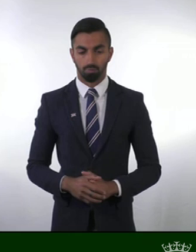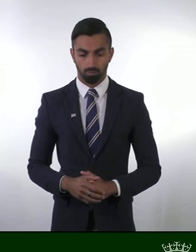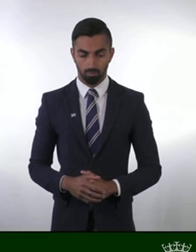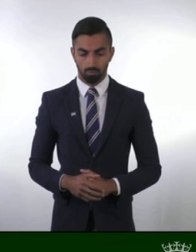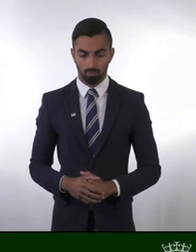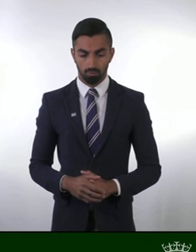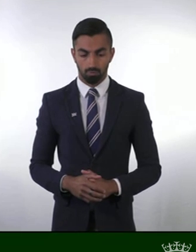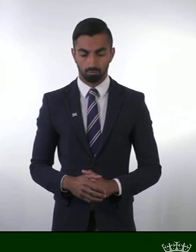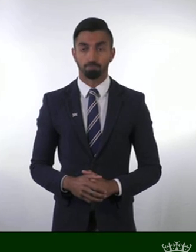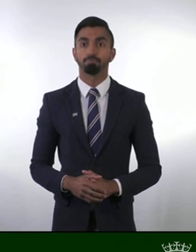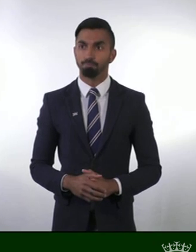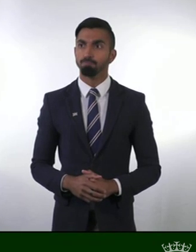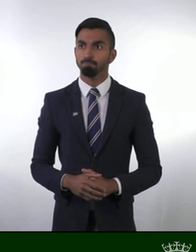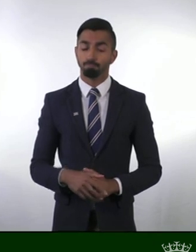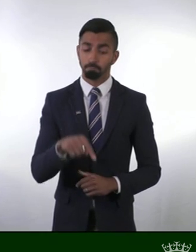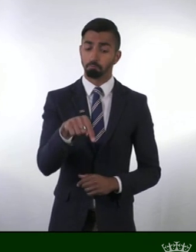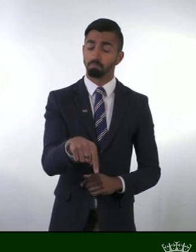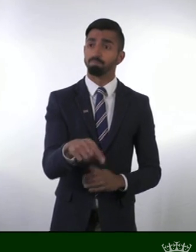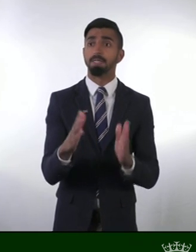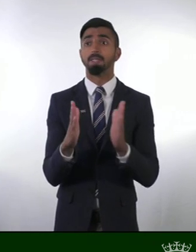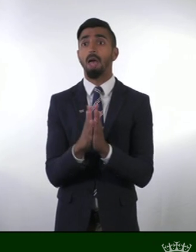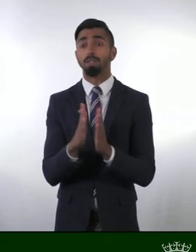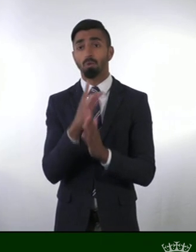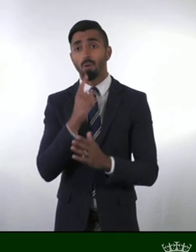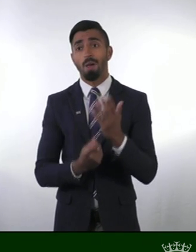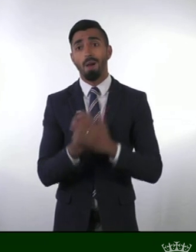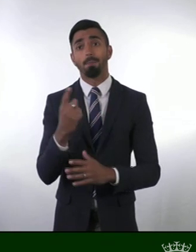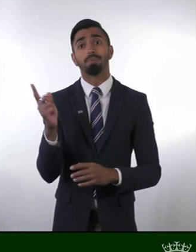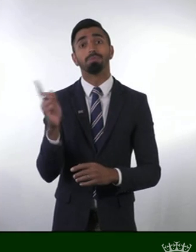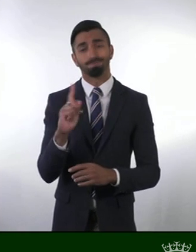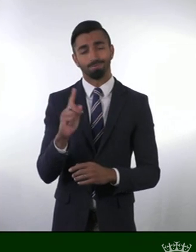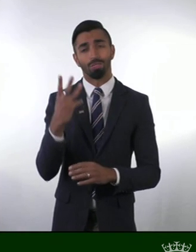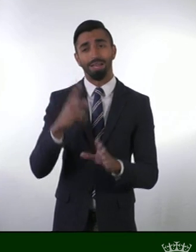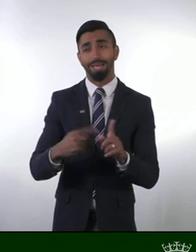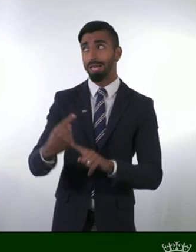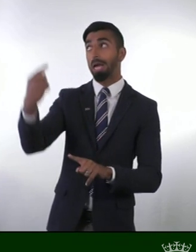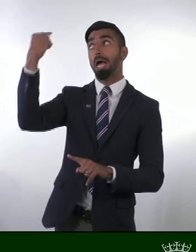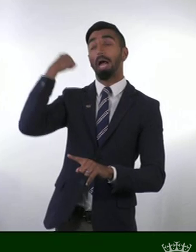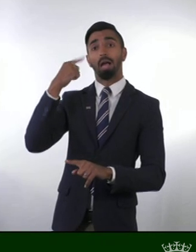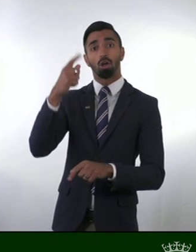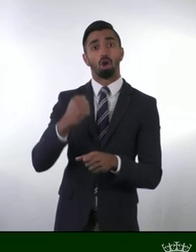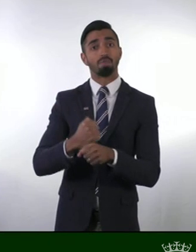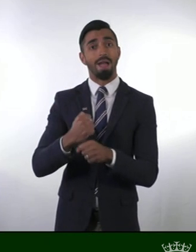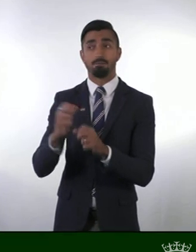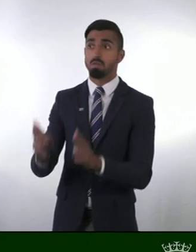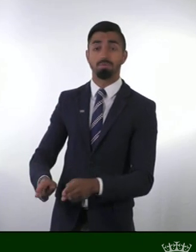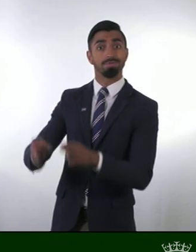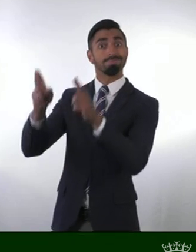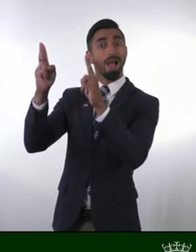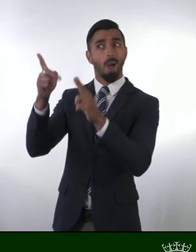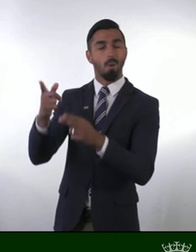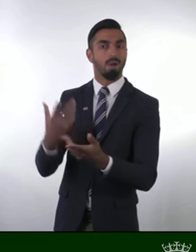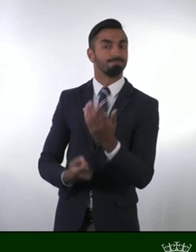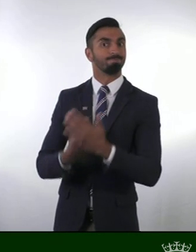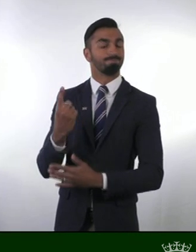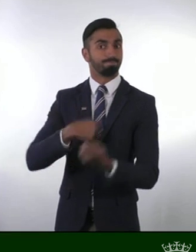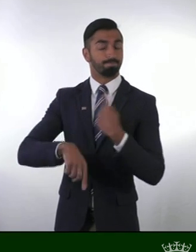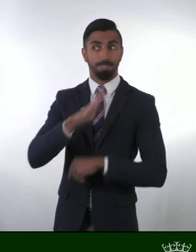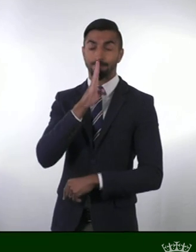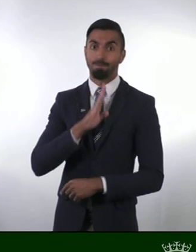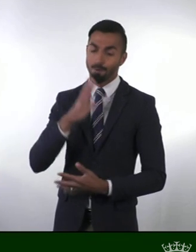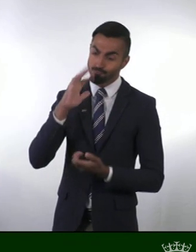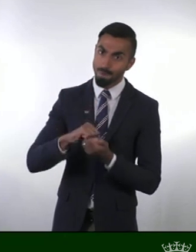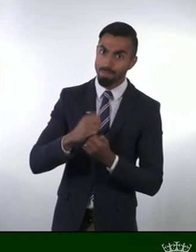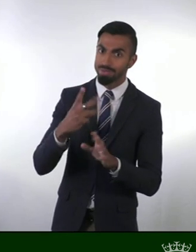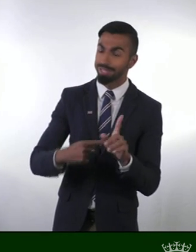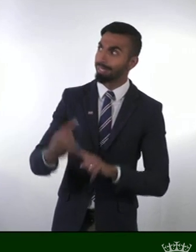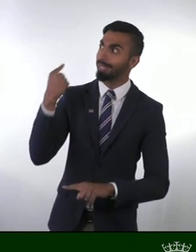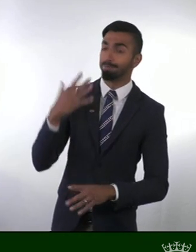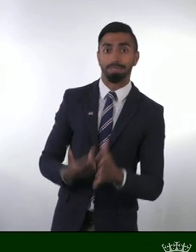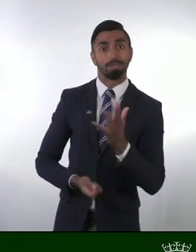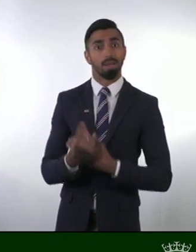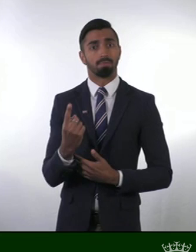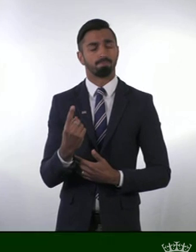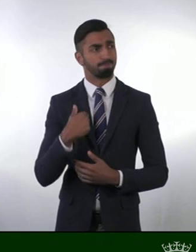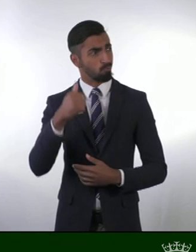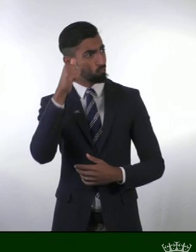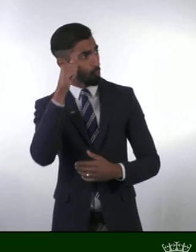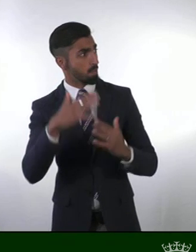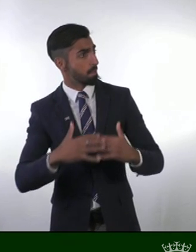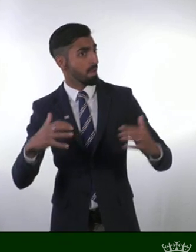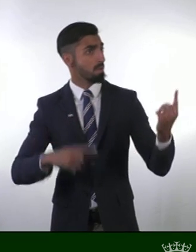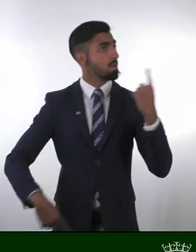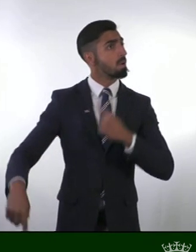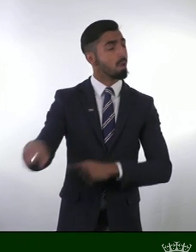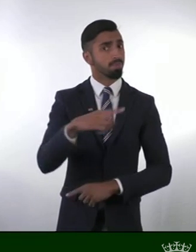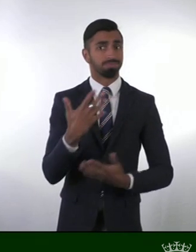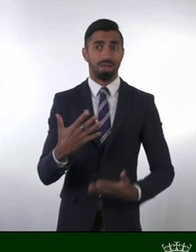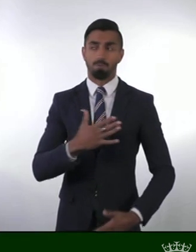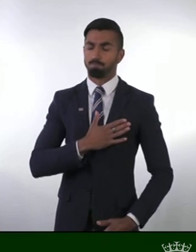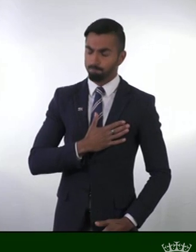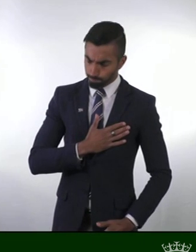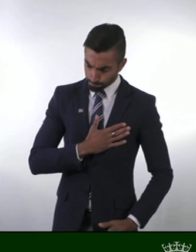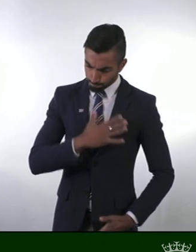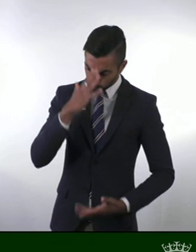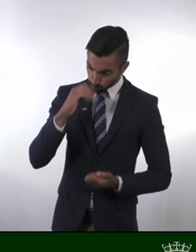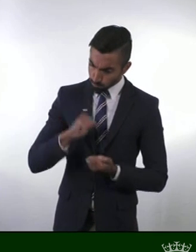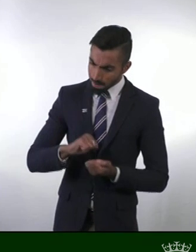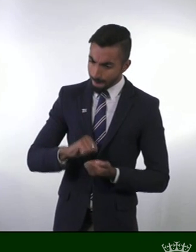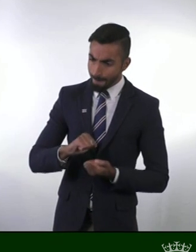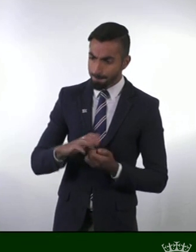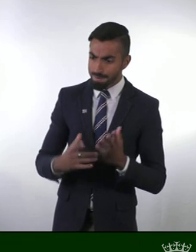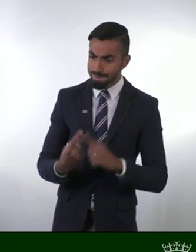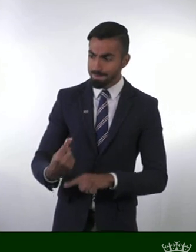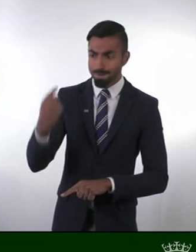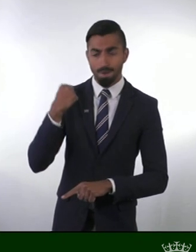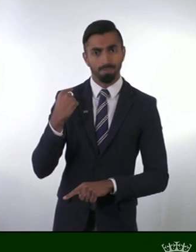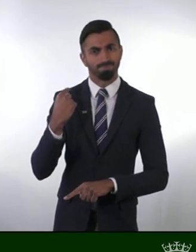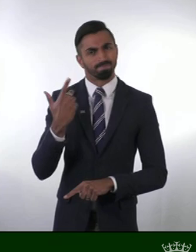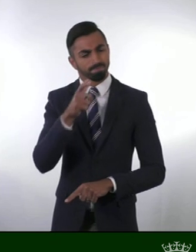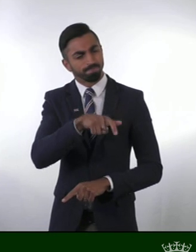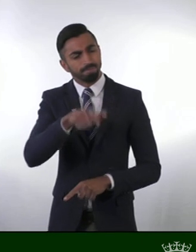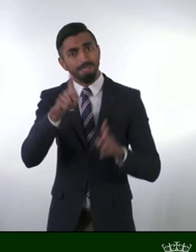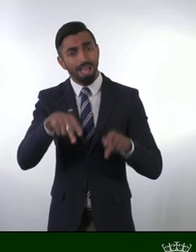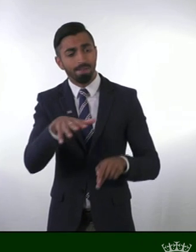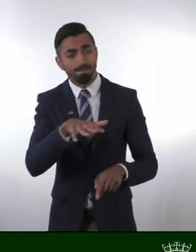As we approach the third anniversary, this coming Sunday, of the Grenfell Tower tragedy, I know that the whole House would wish to join me in sending our heartfelt sympathies and thoughts to the families and friends of the 72 people who lost their lives and to the survivors.